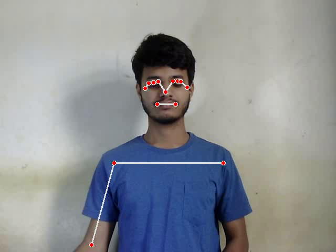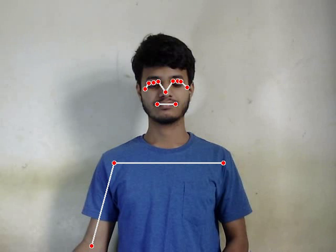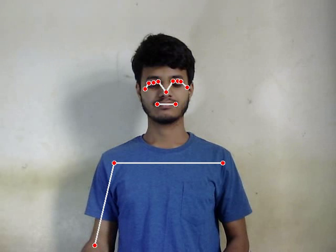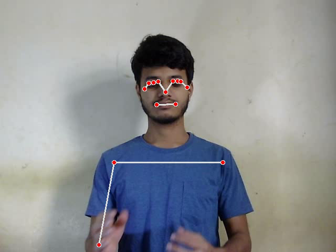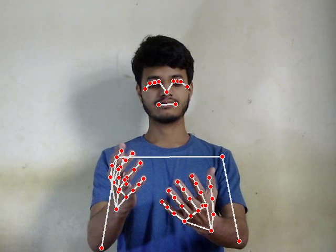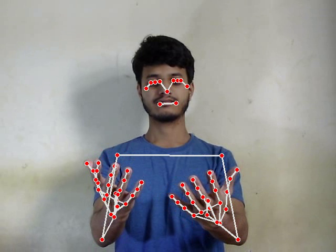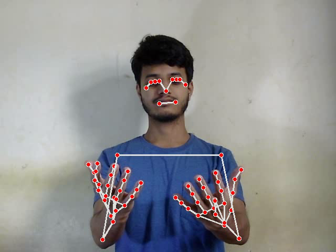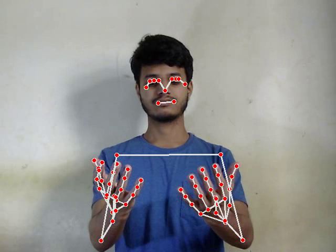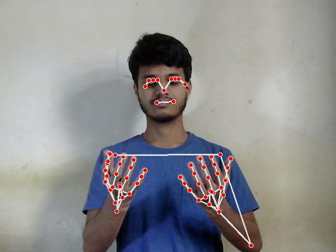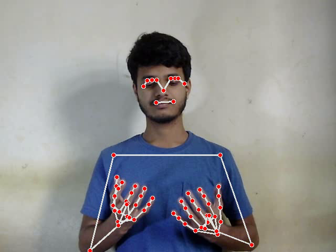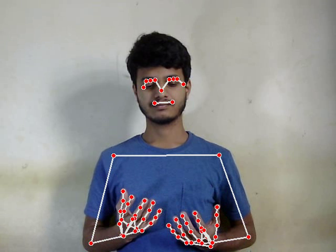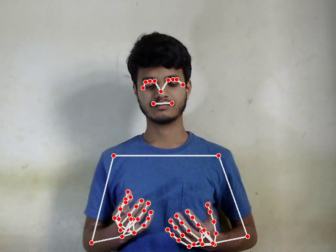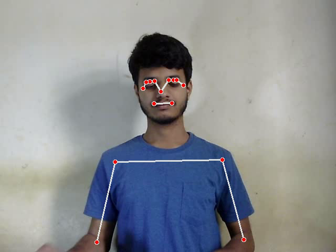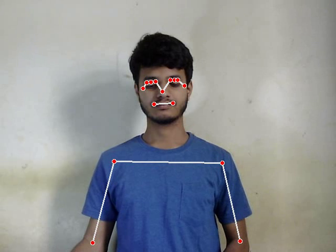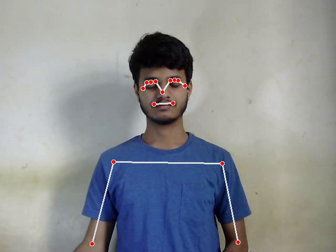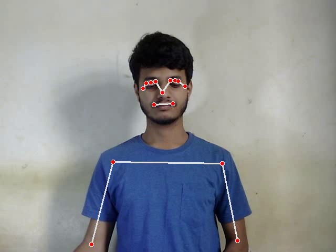want